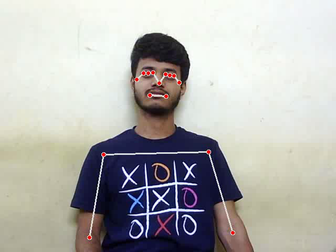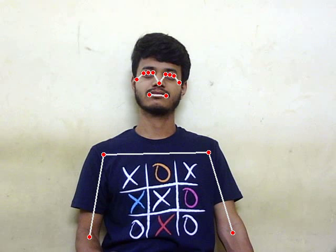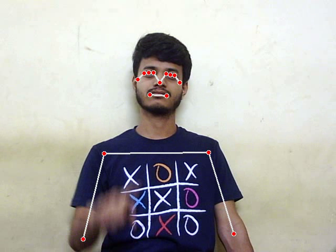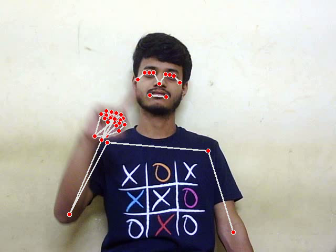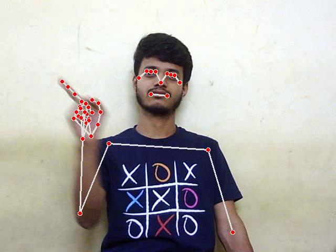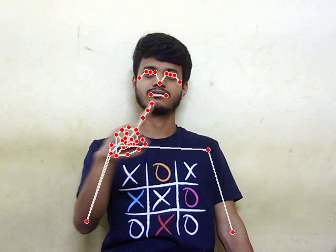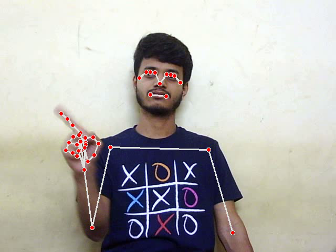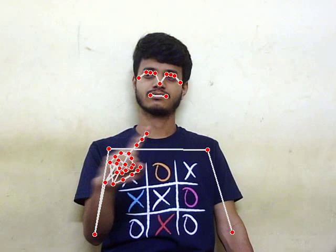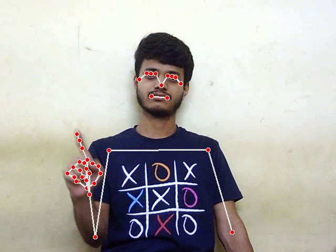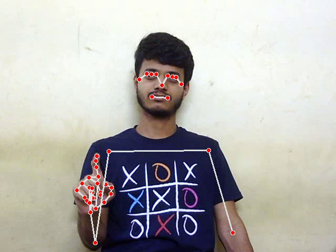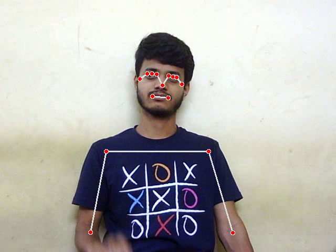where